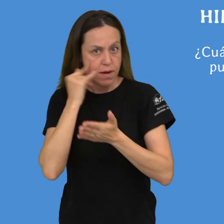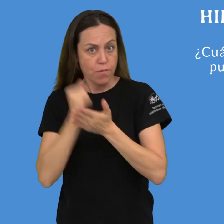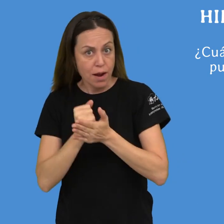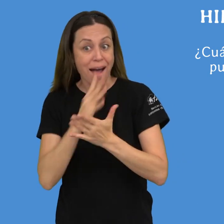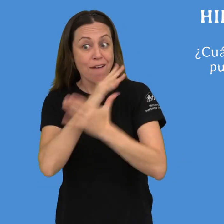probar